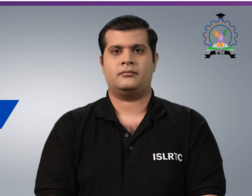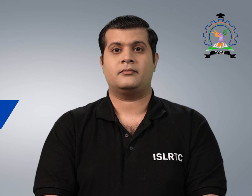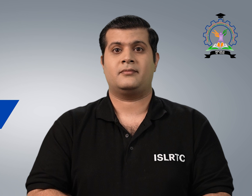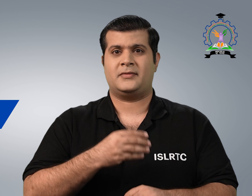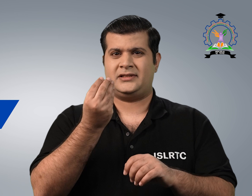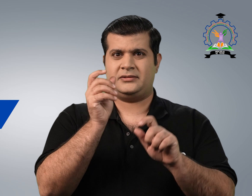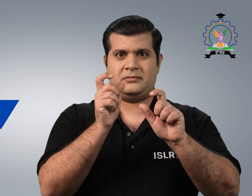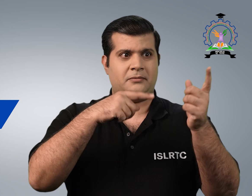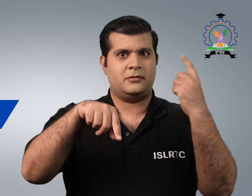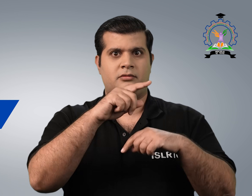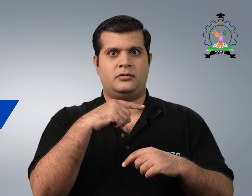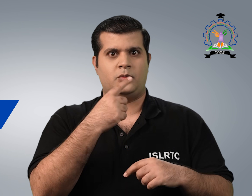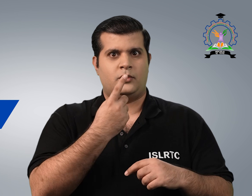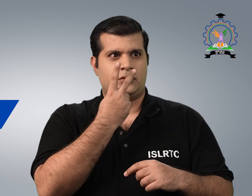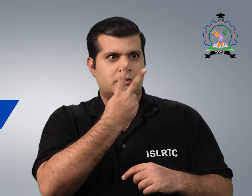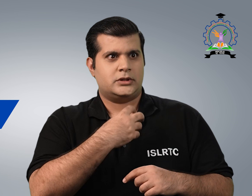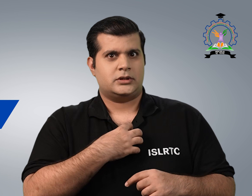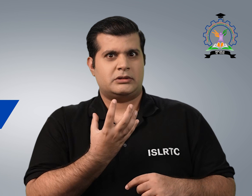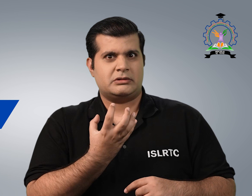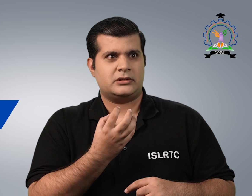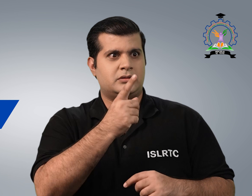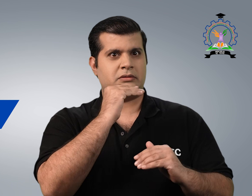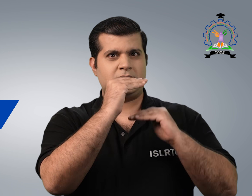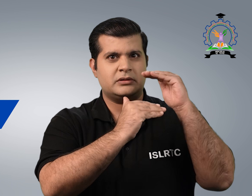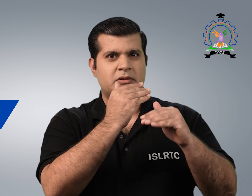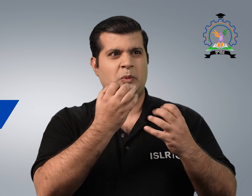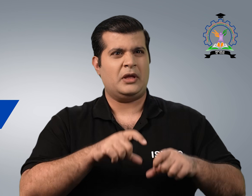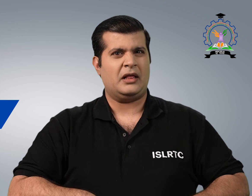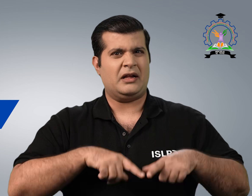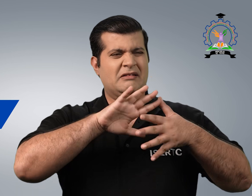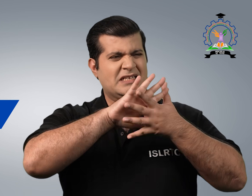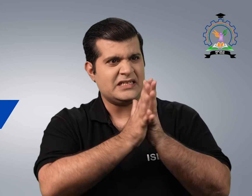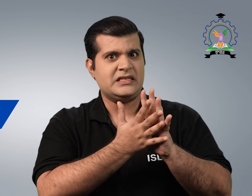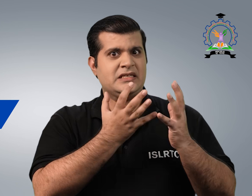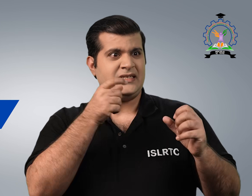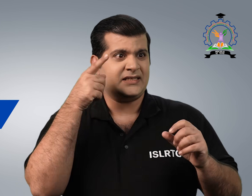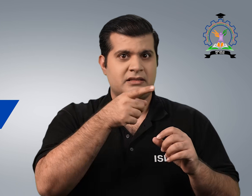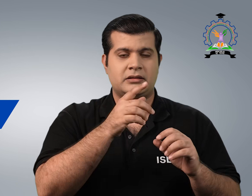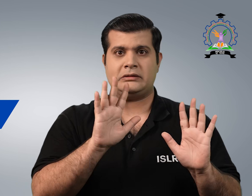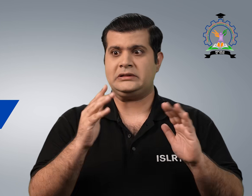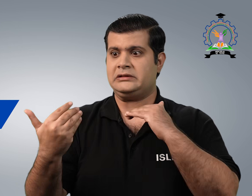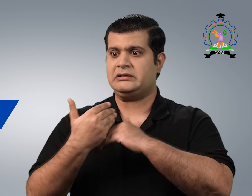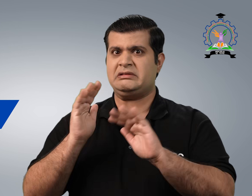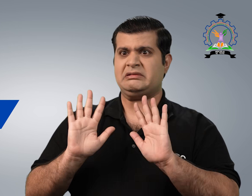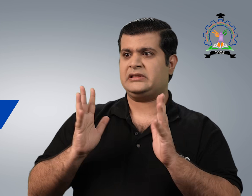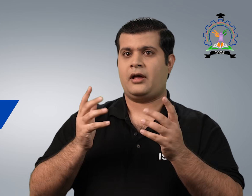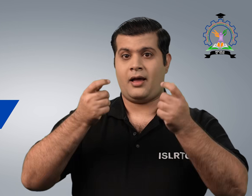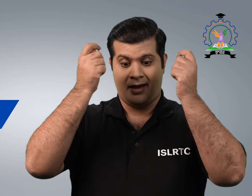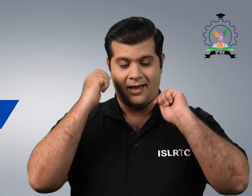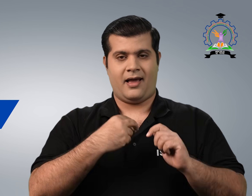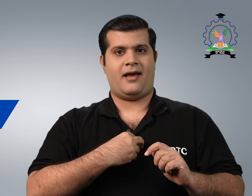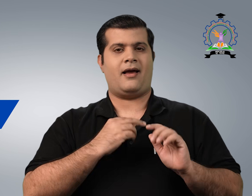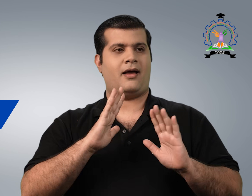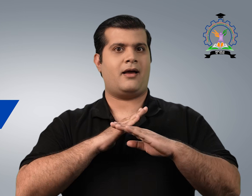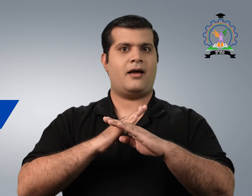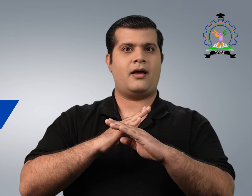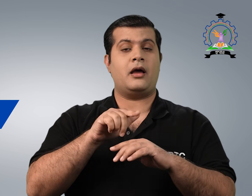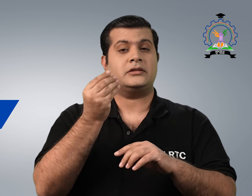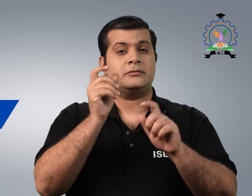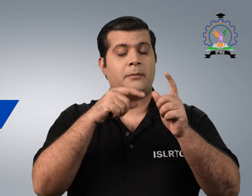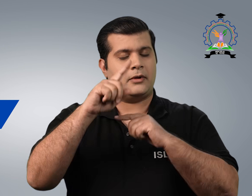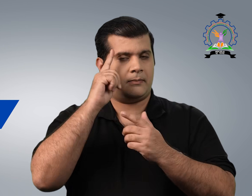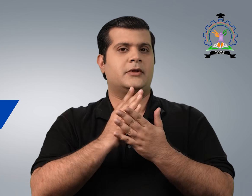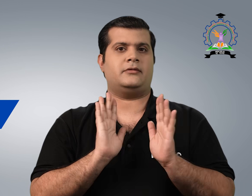It is a type of necklace that some believe to have protective powers which guard against evil and bad luck.